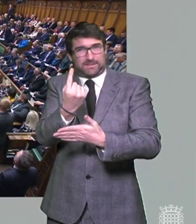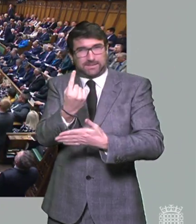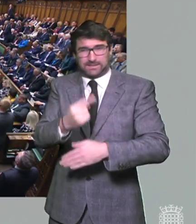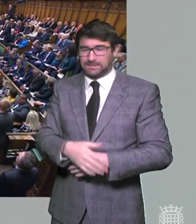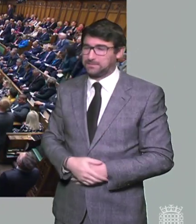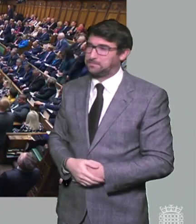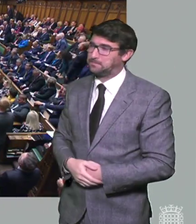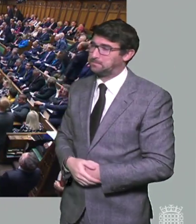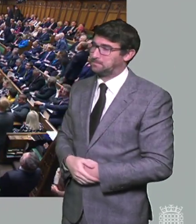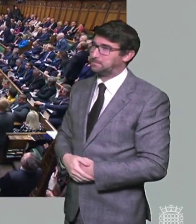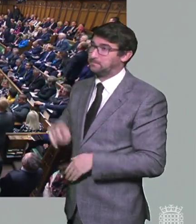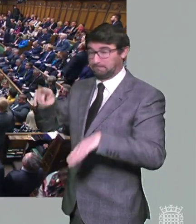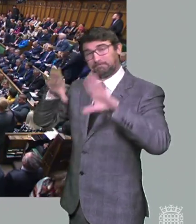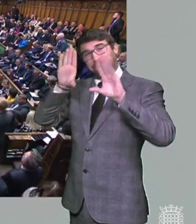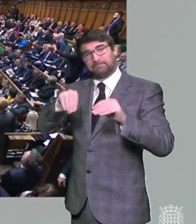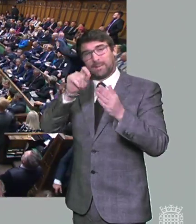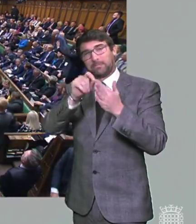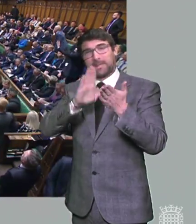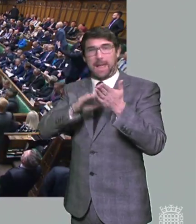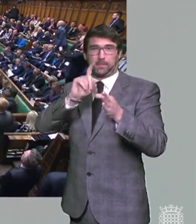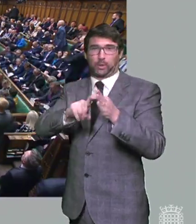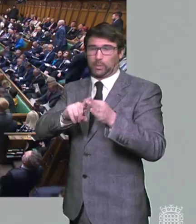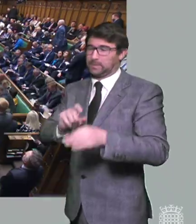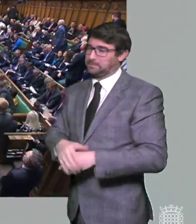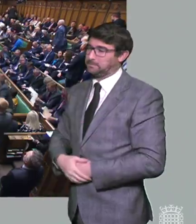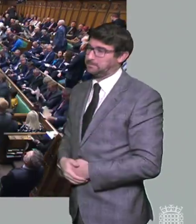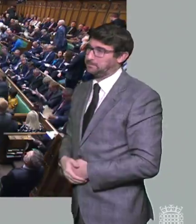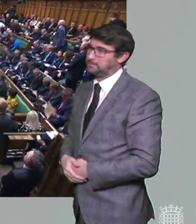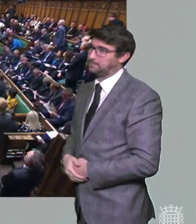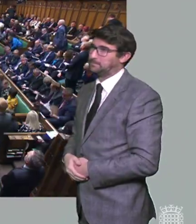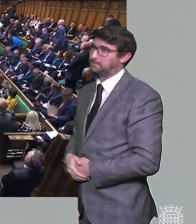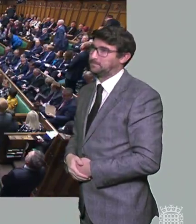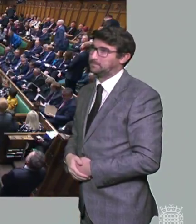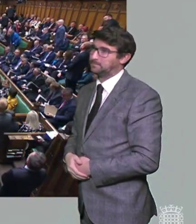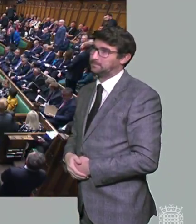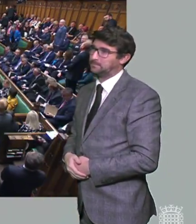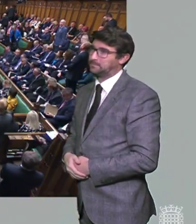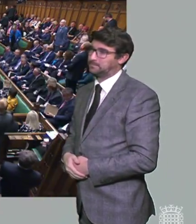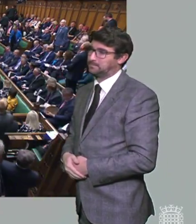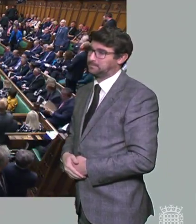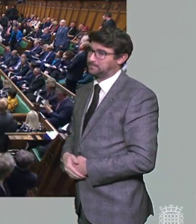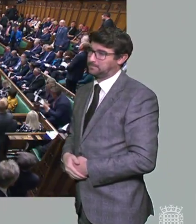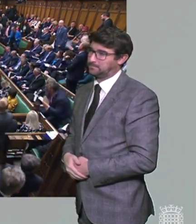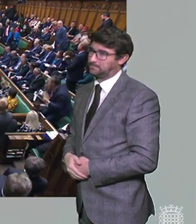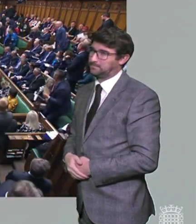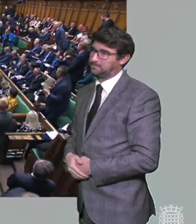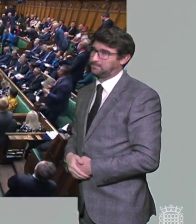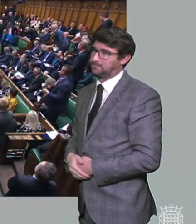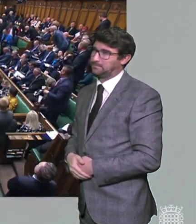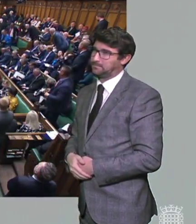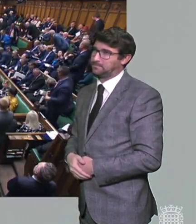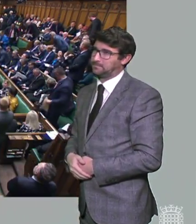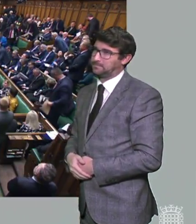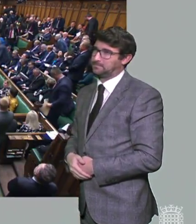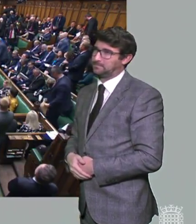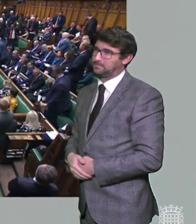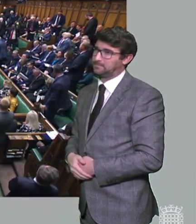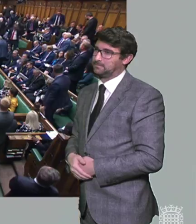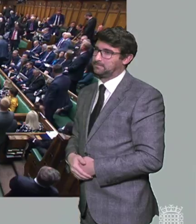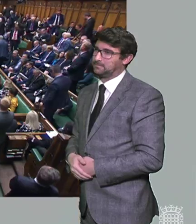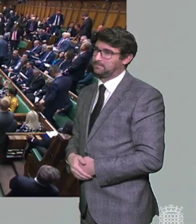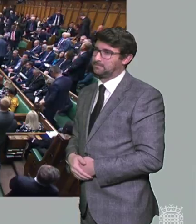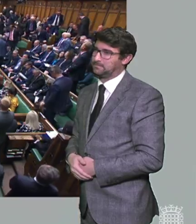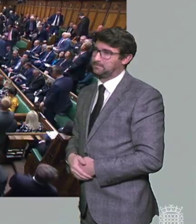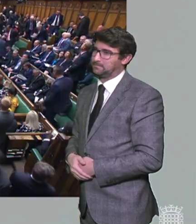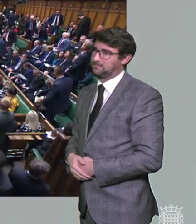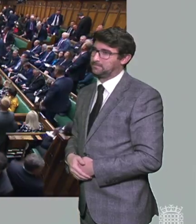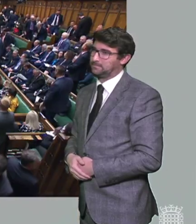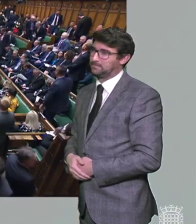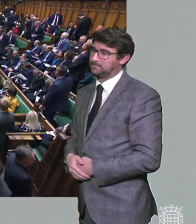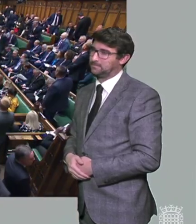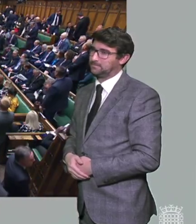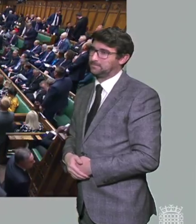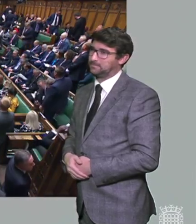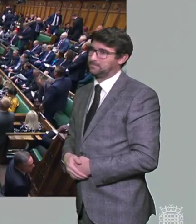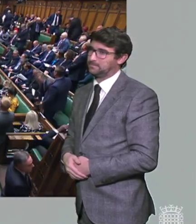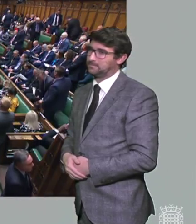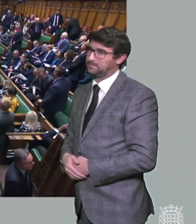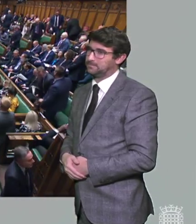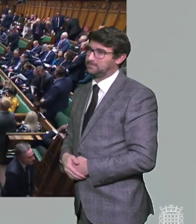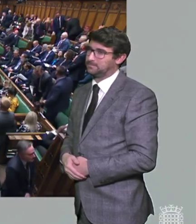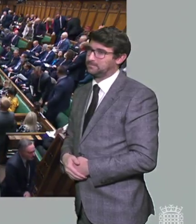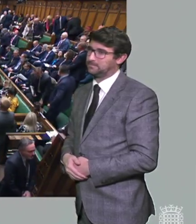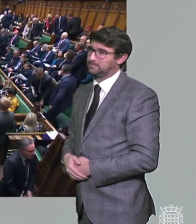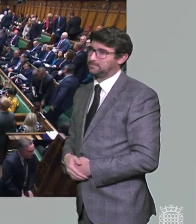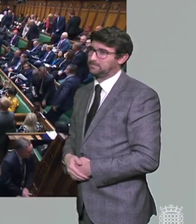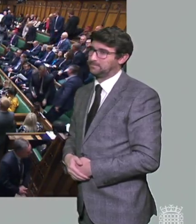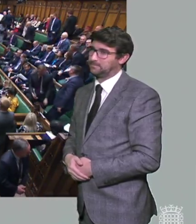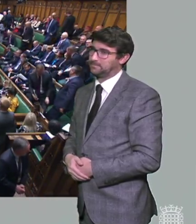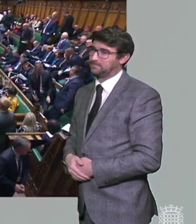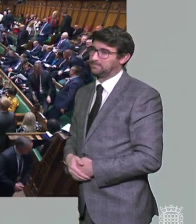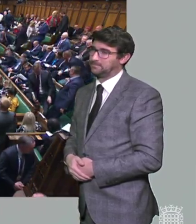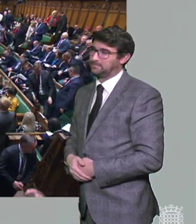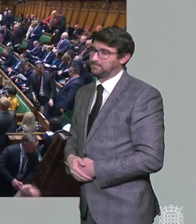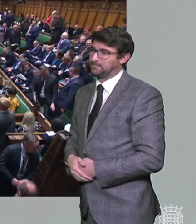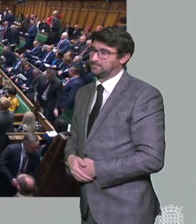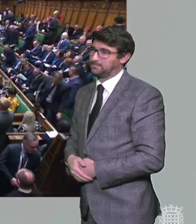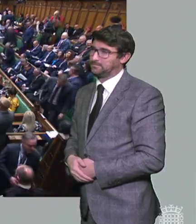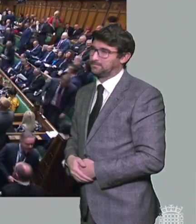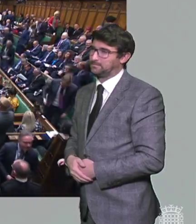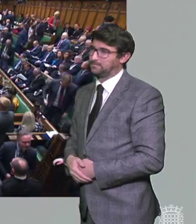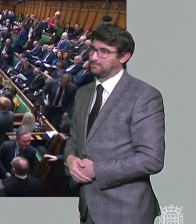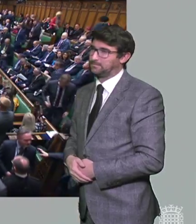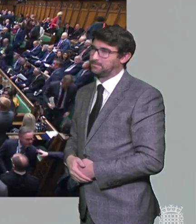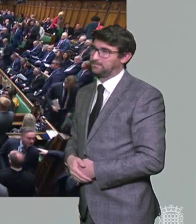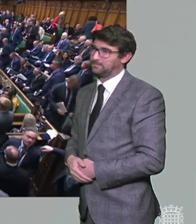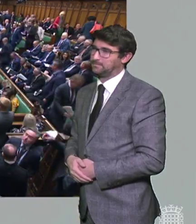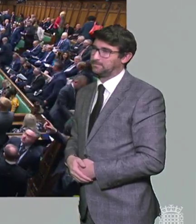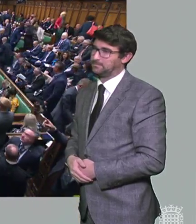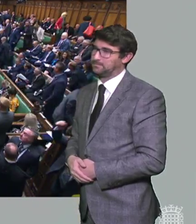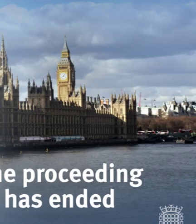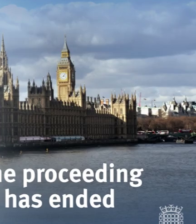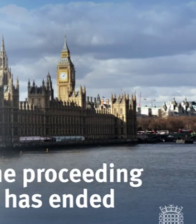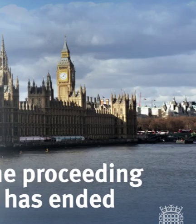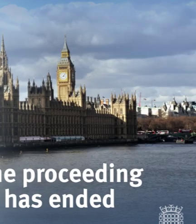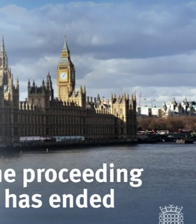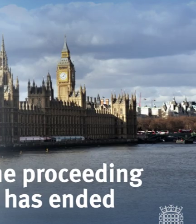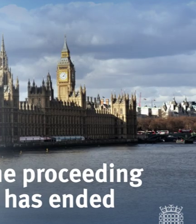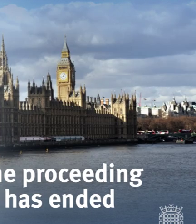That now completes Prime Minister’s questions, and I will let the House clear.